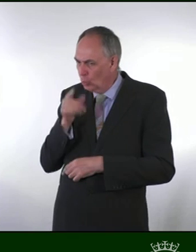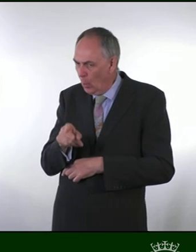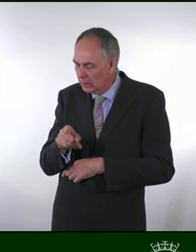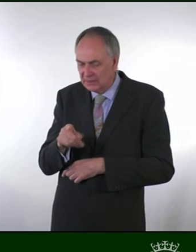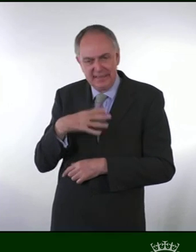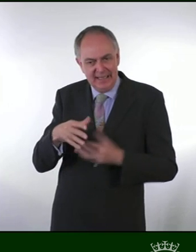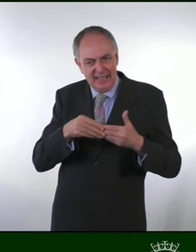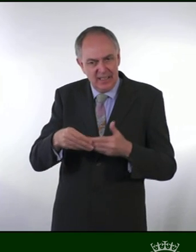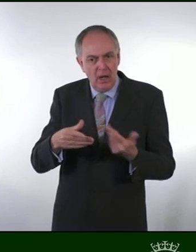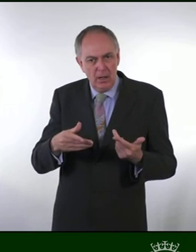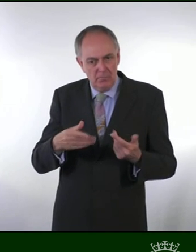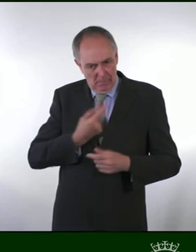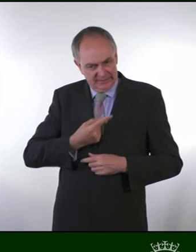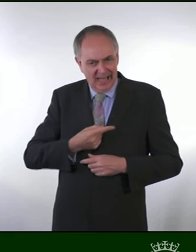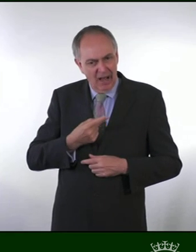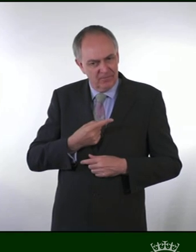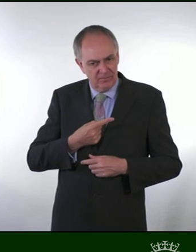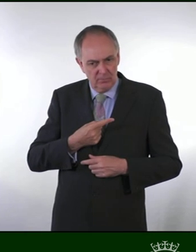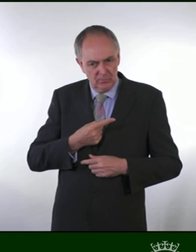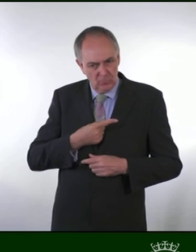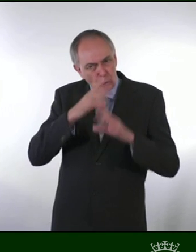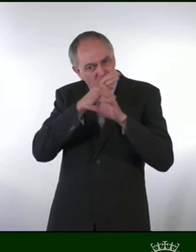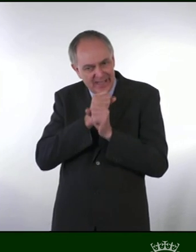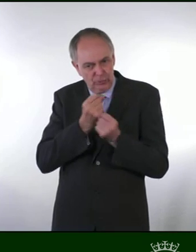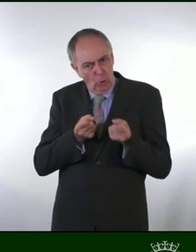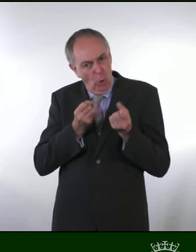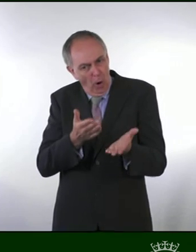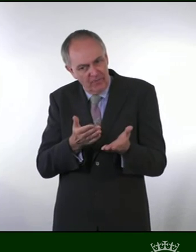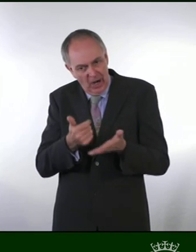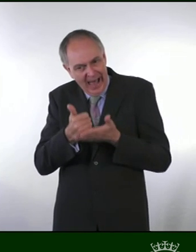I privately offered to do what I could to build that consensus.